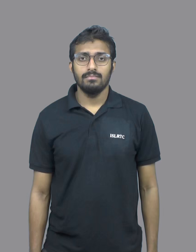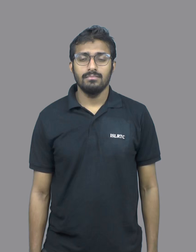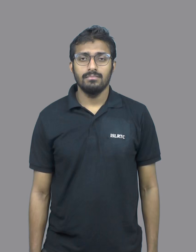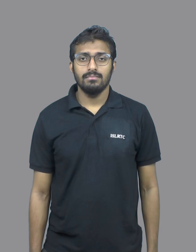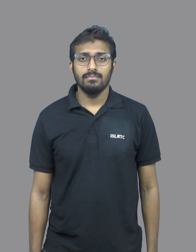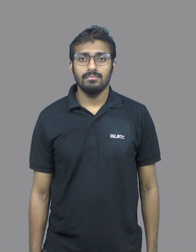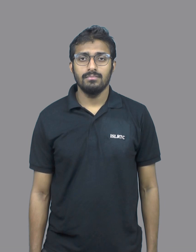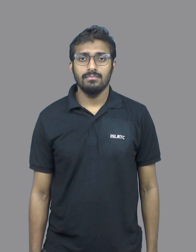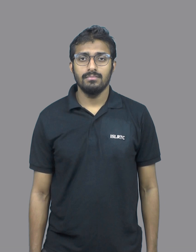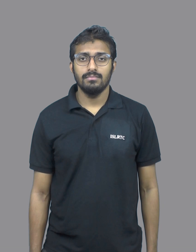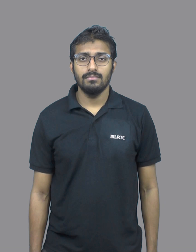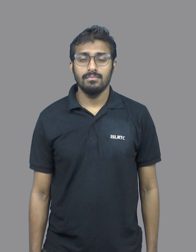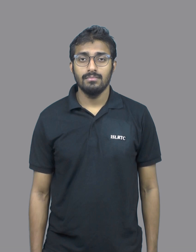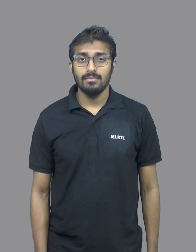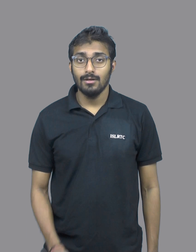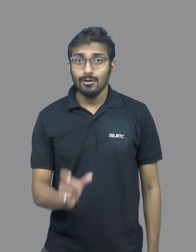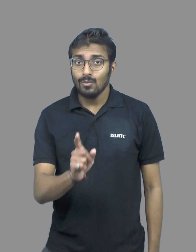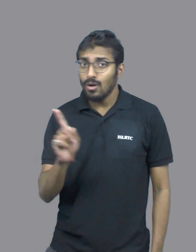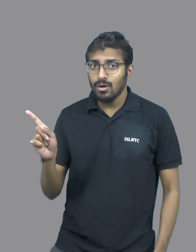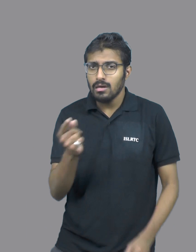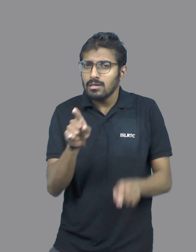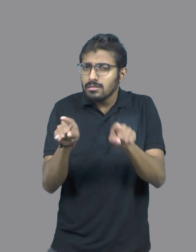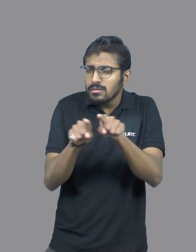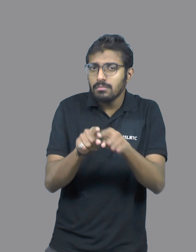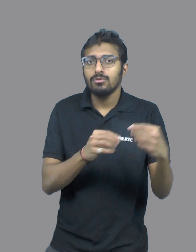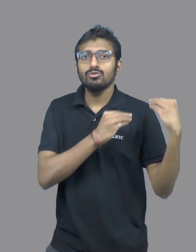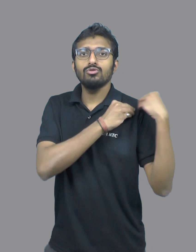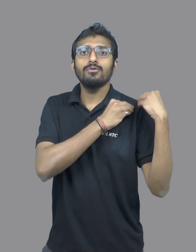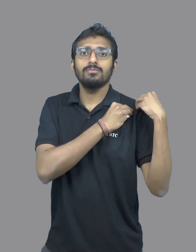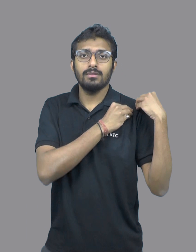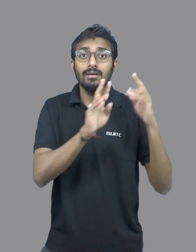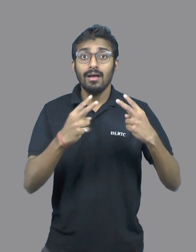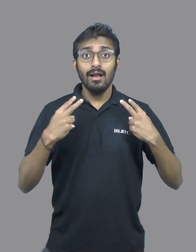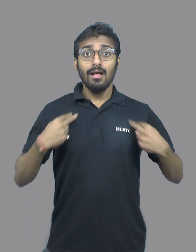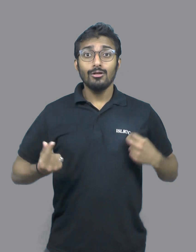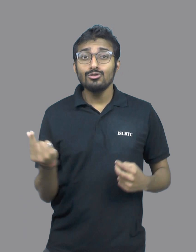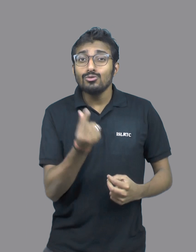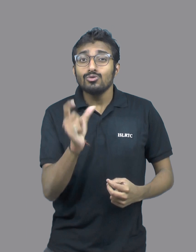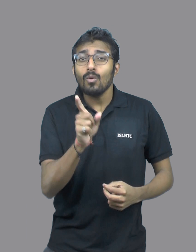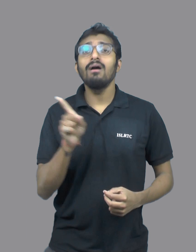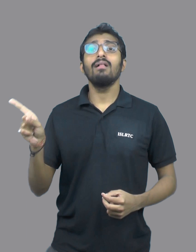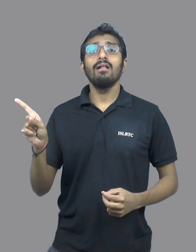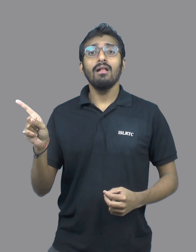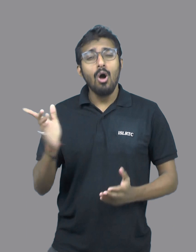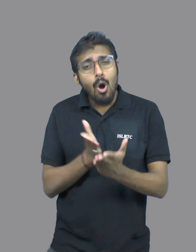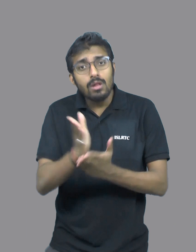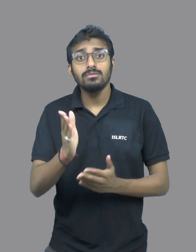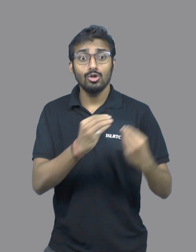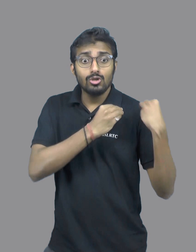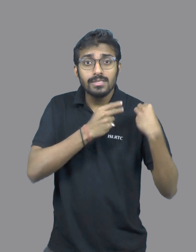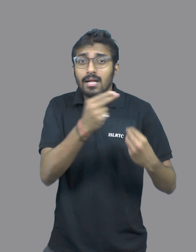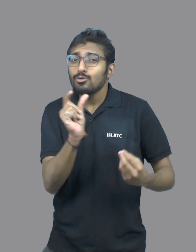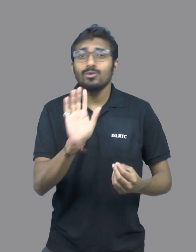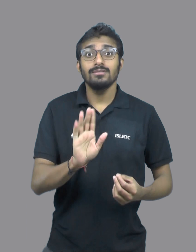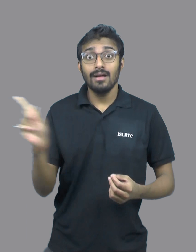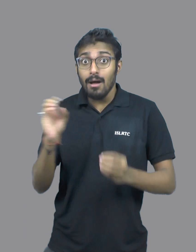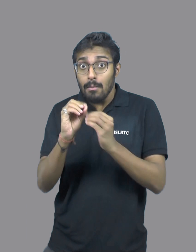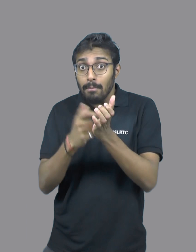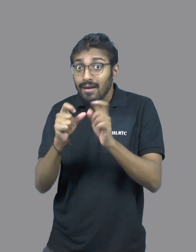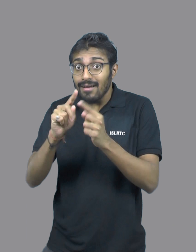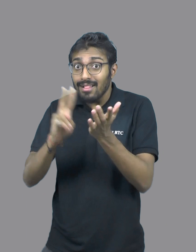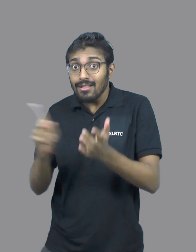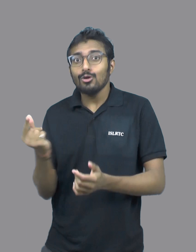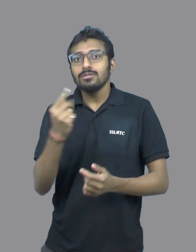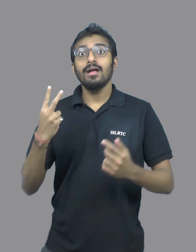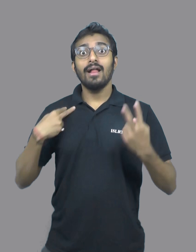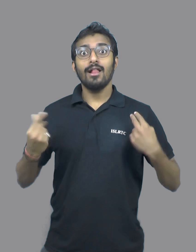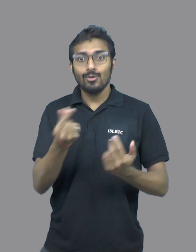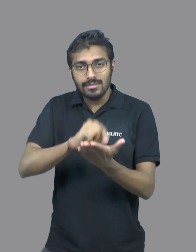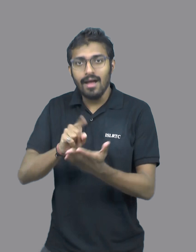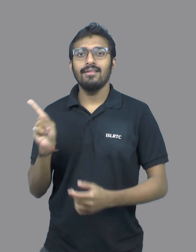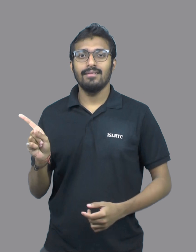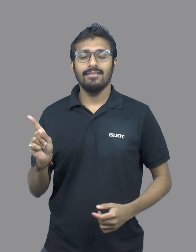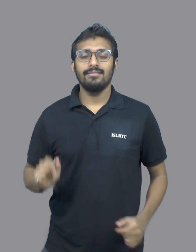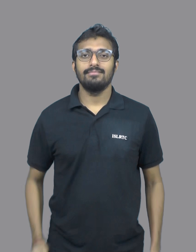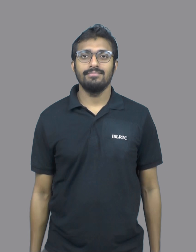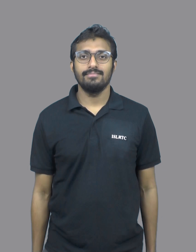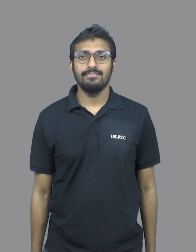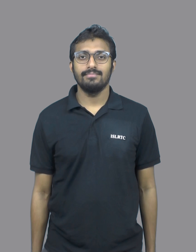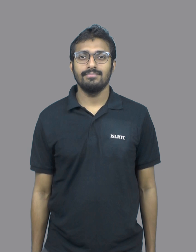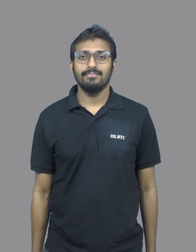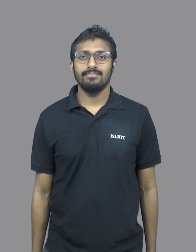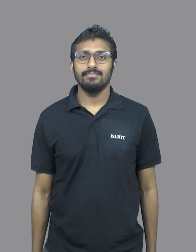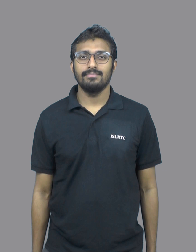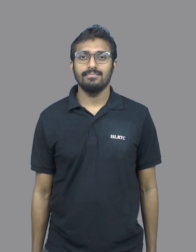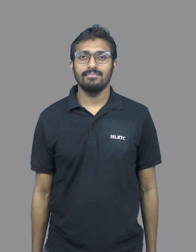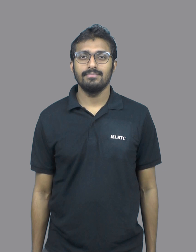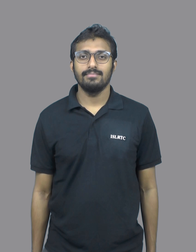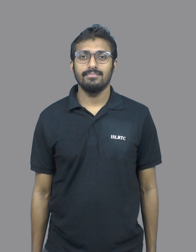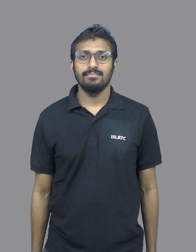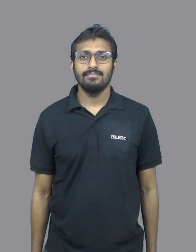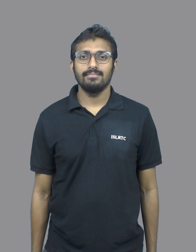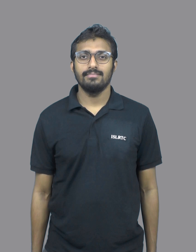Burden